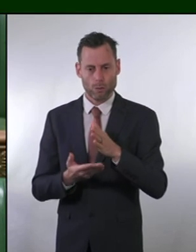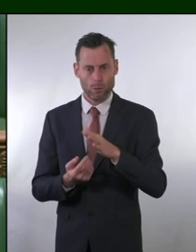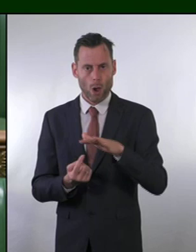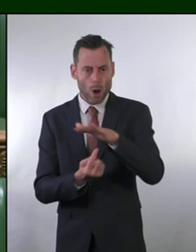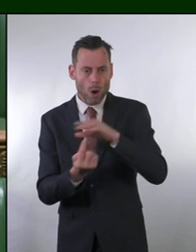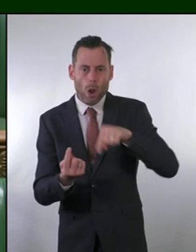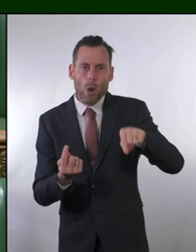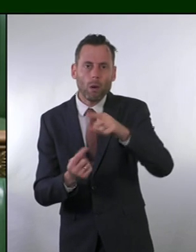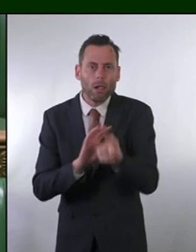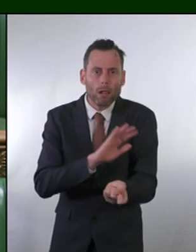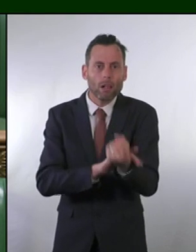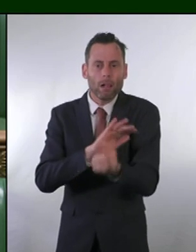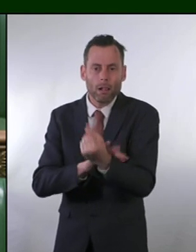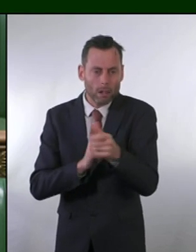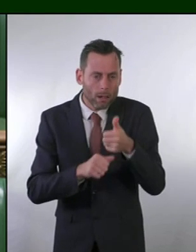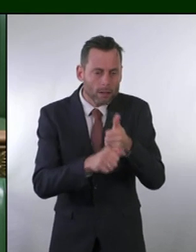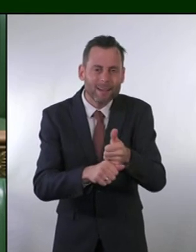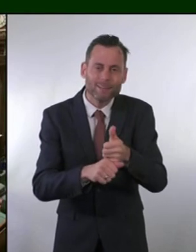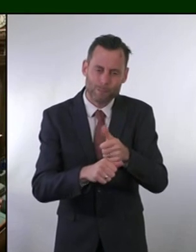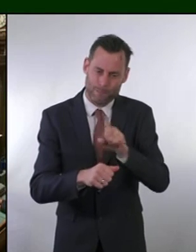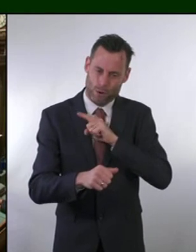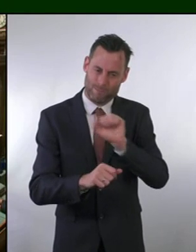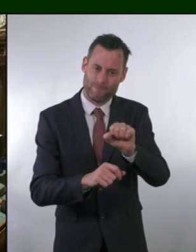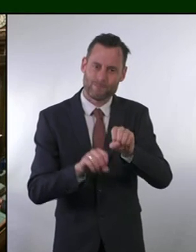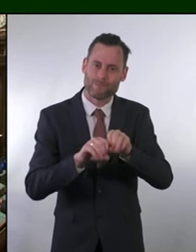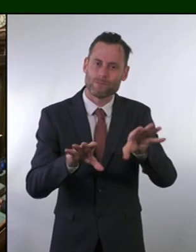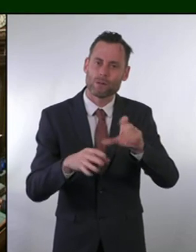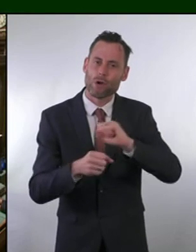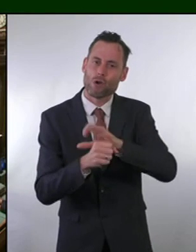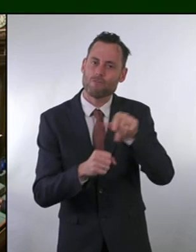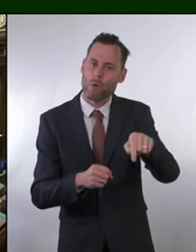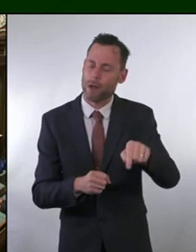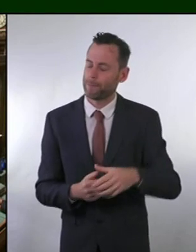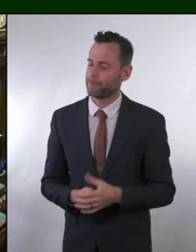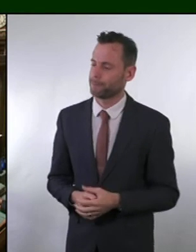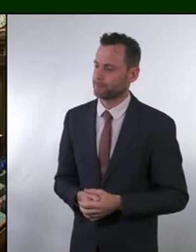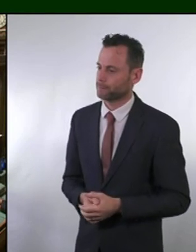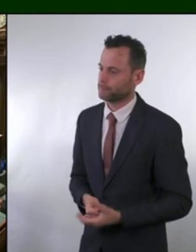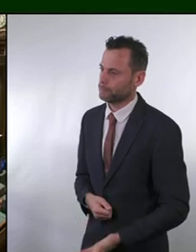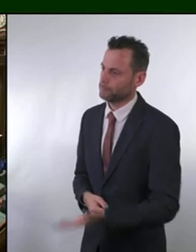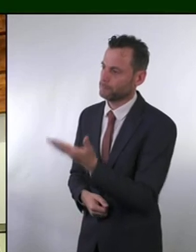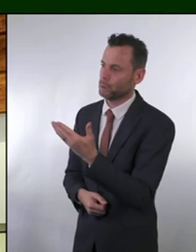We will continue to support people throughout the country.